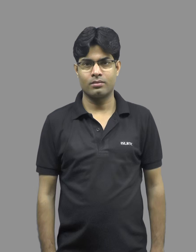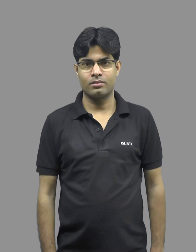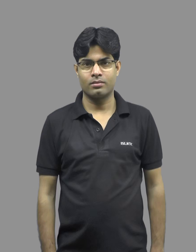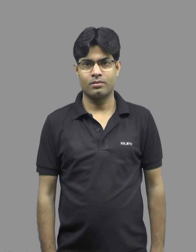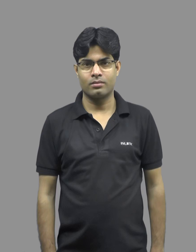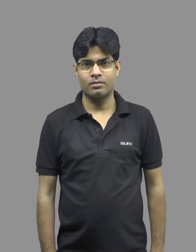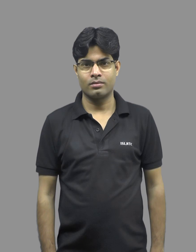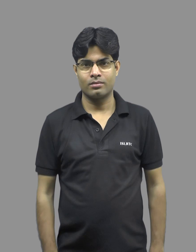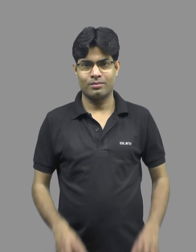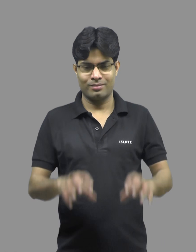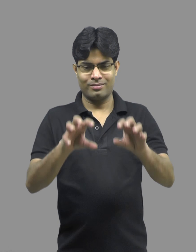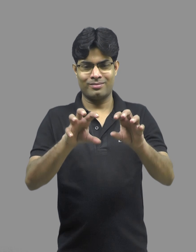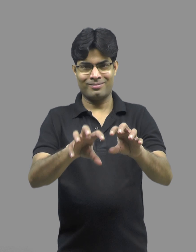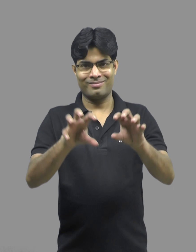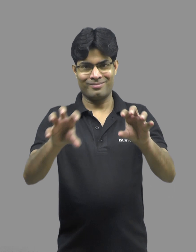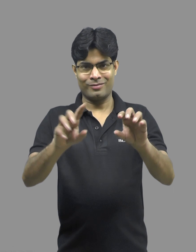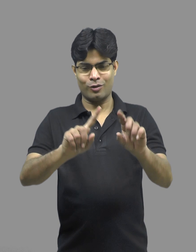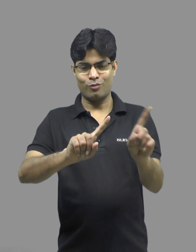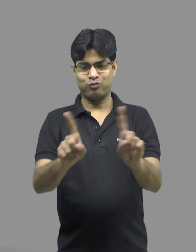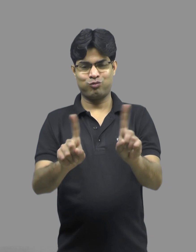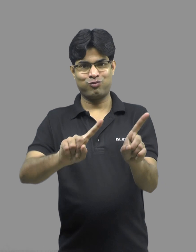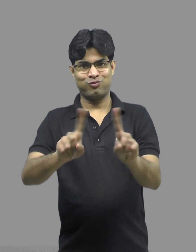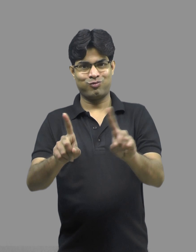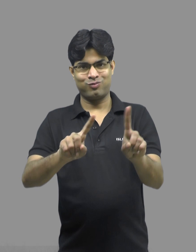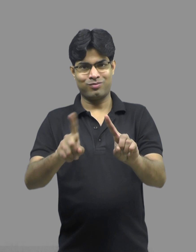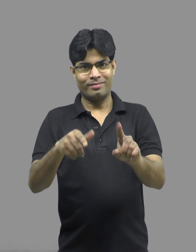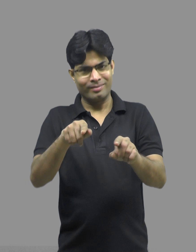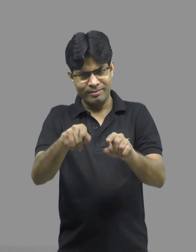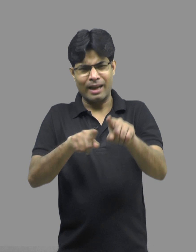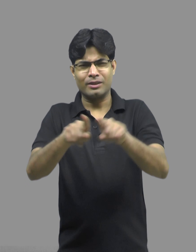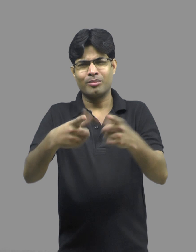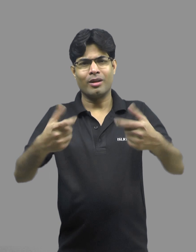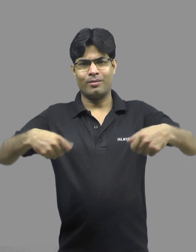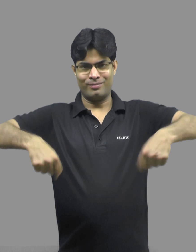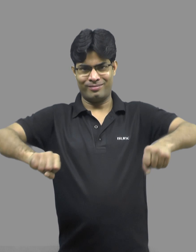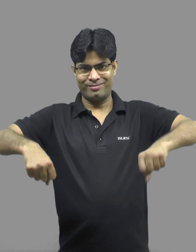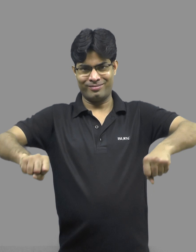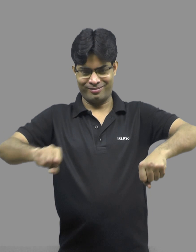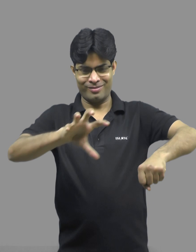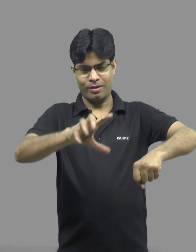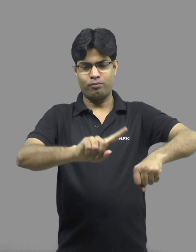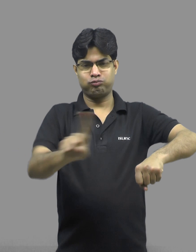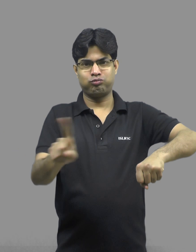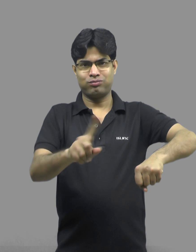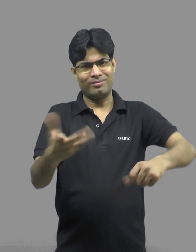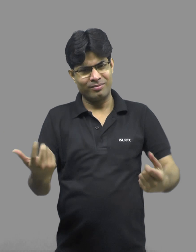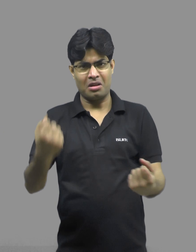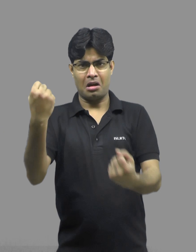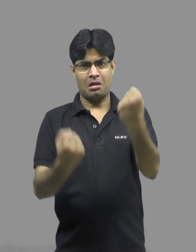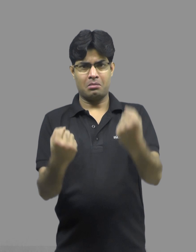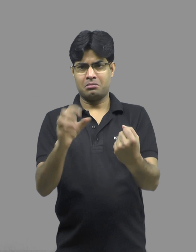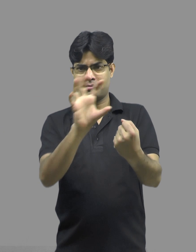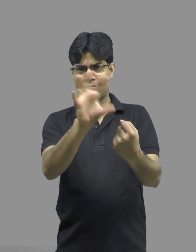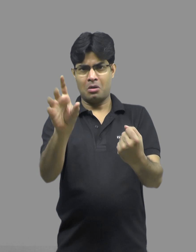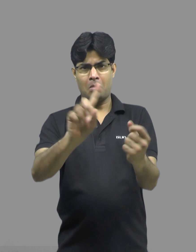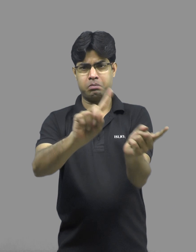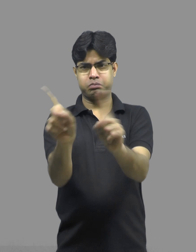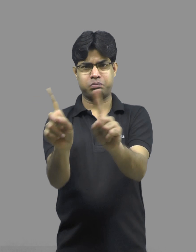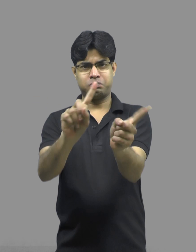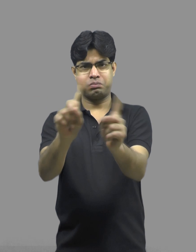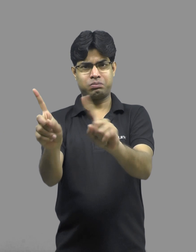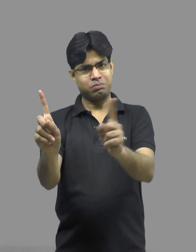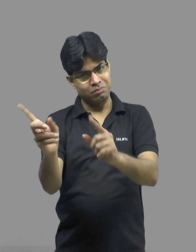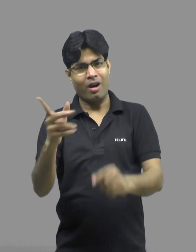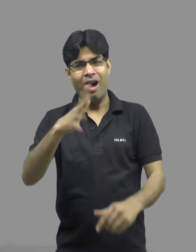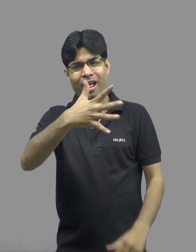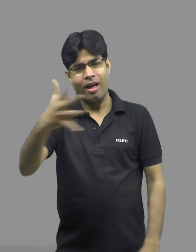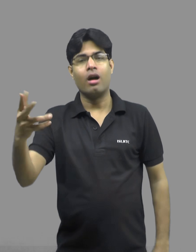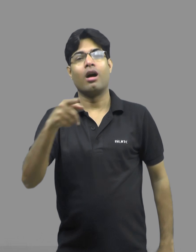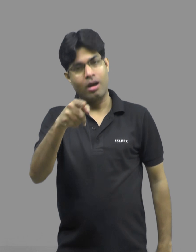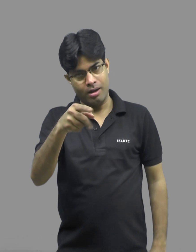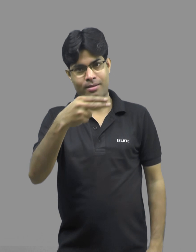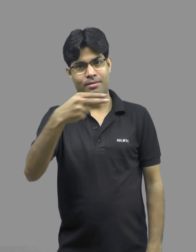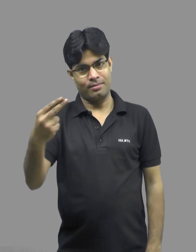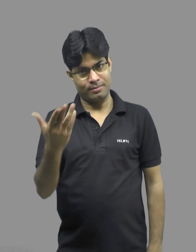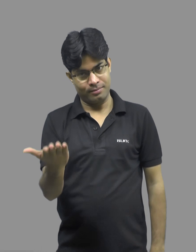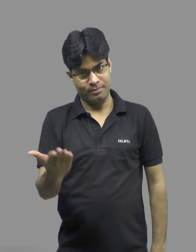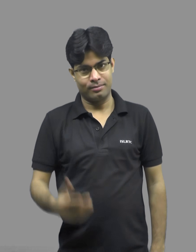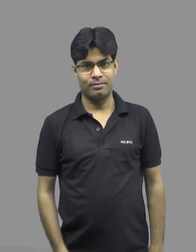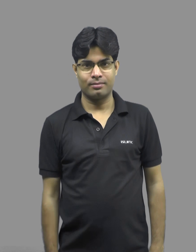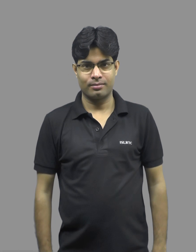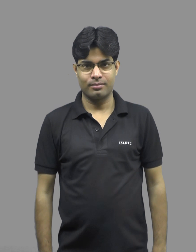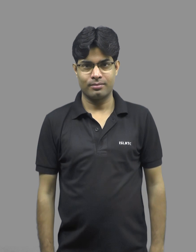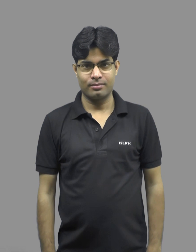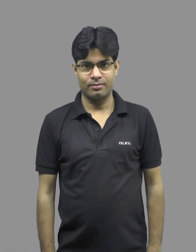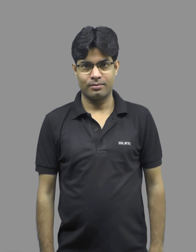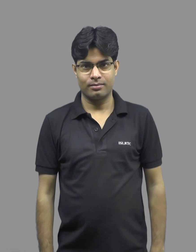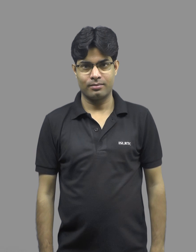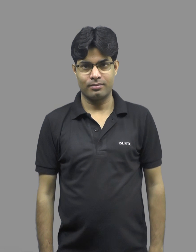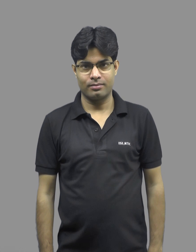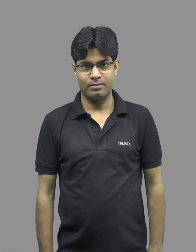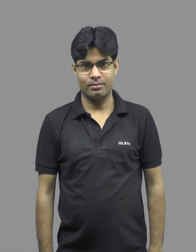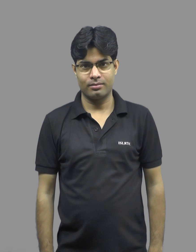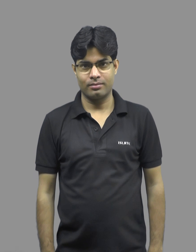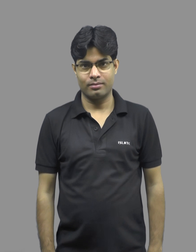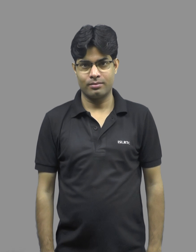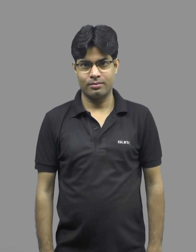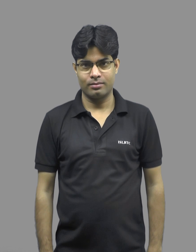Gauges